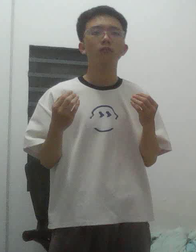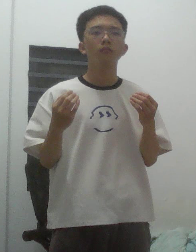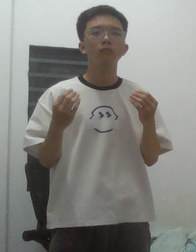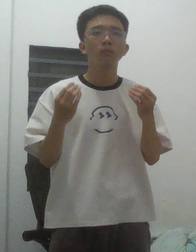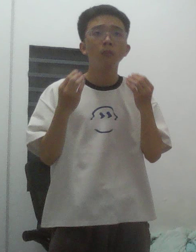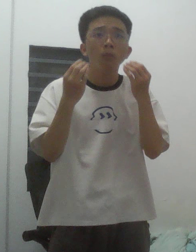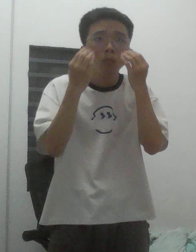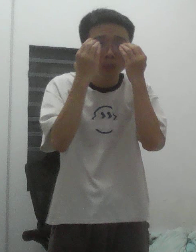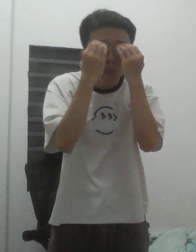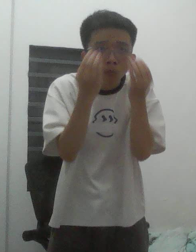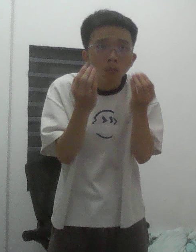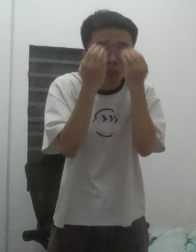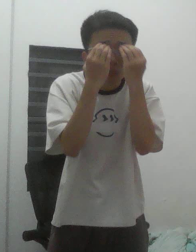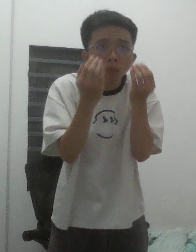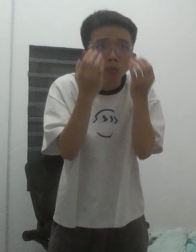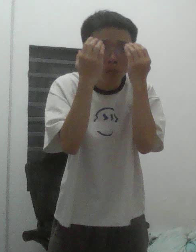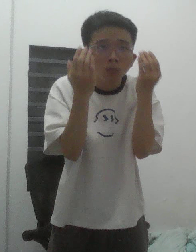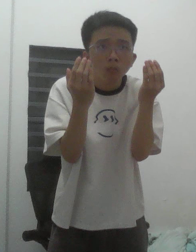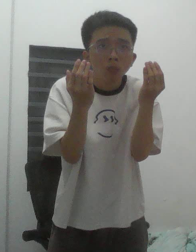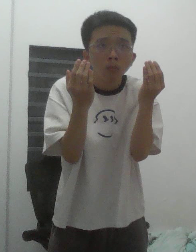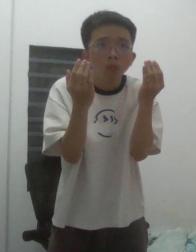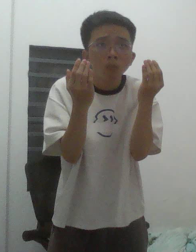ngac nhien